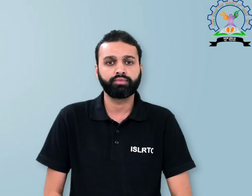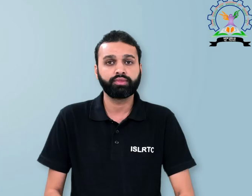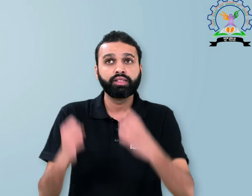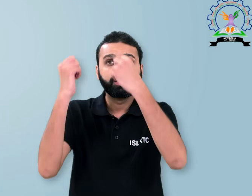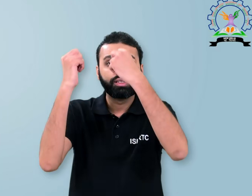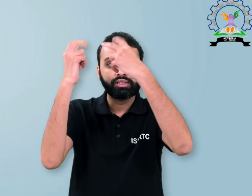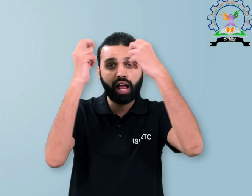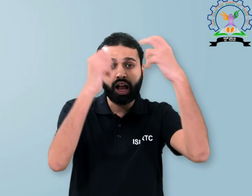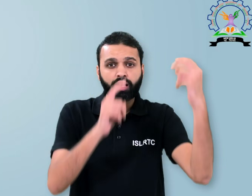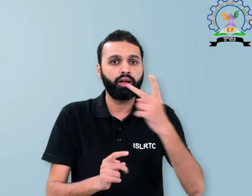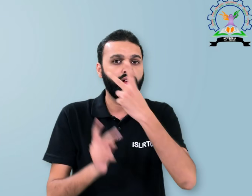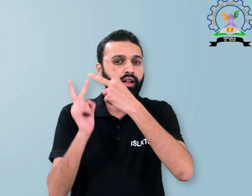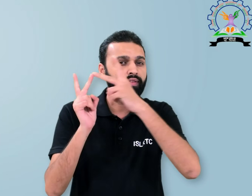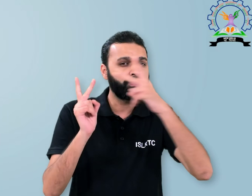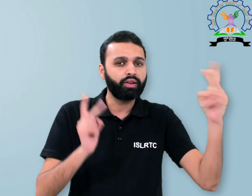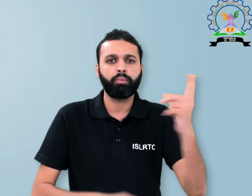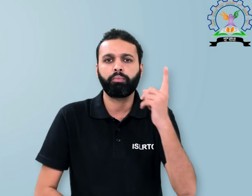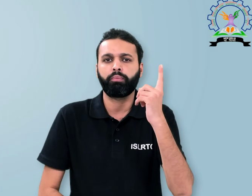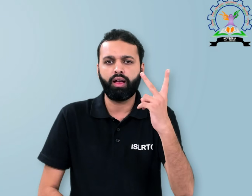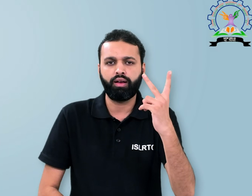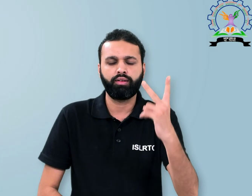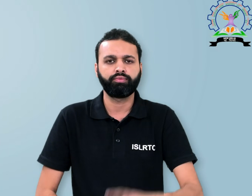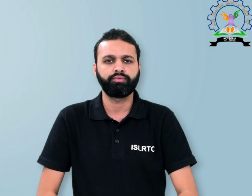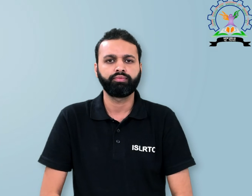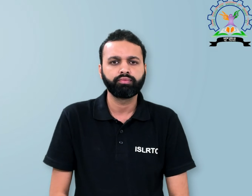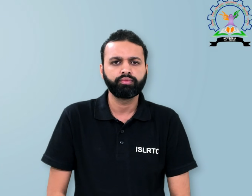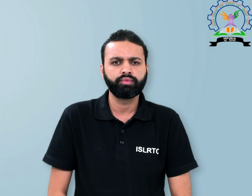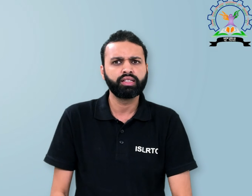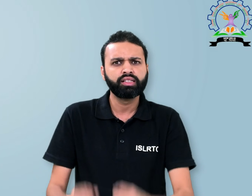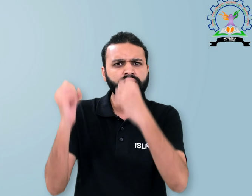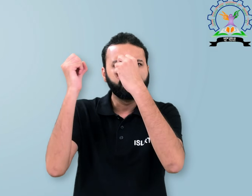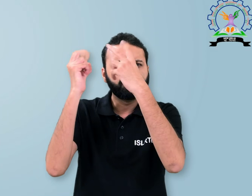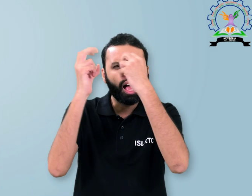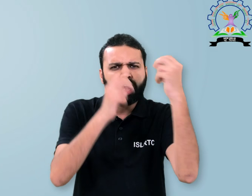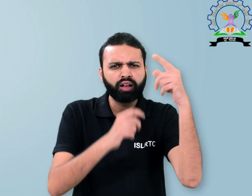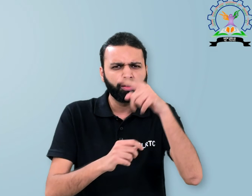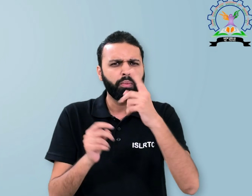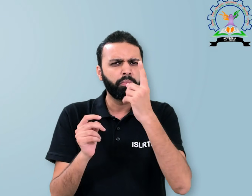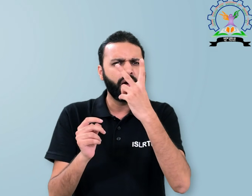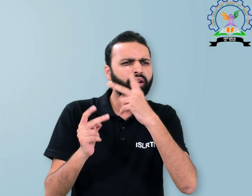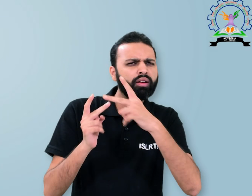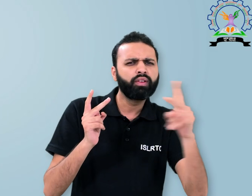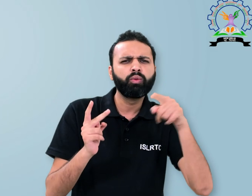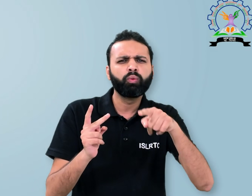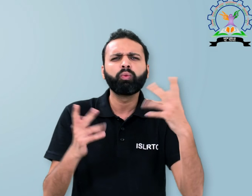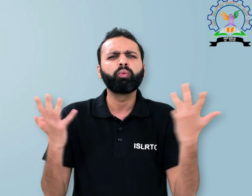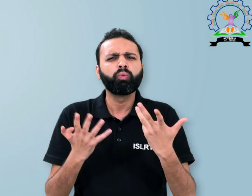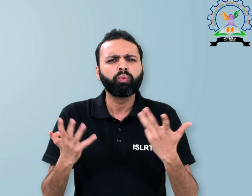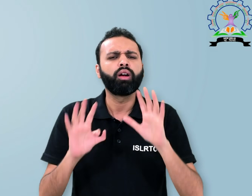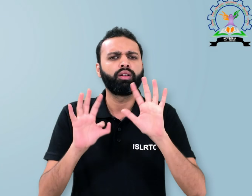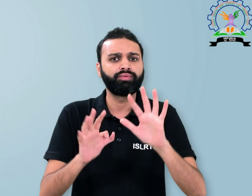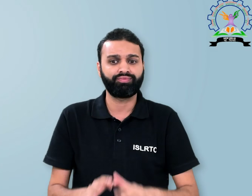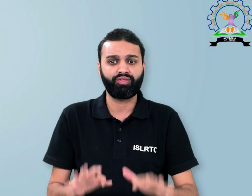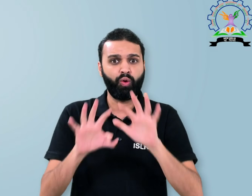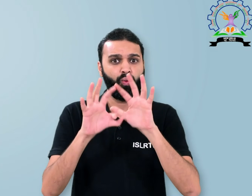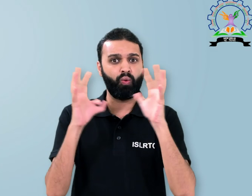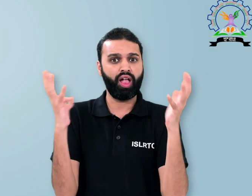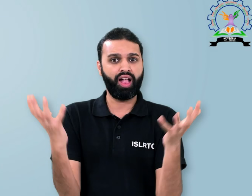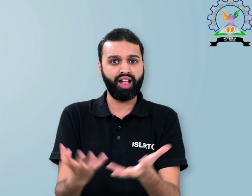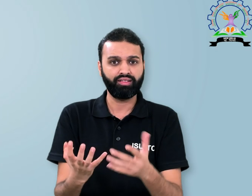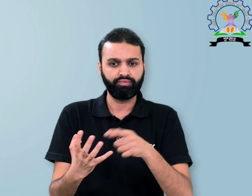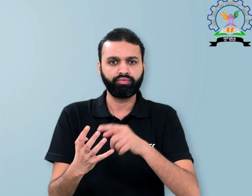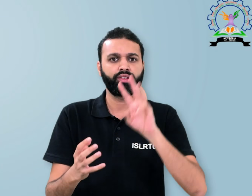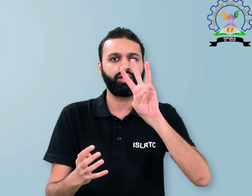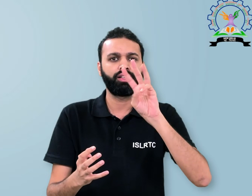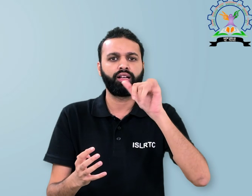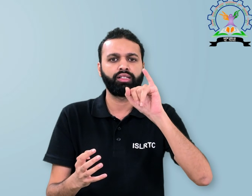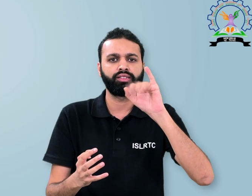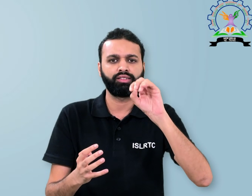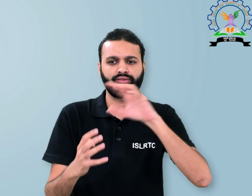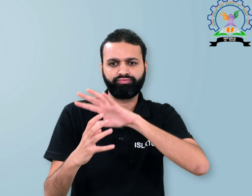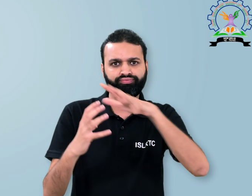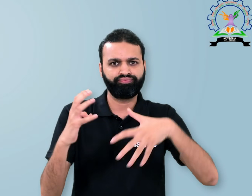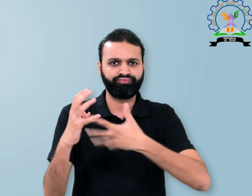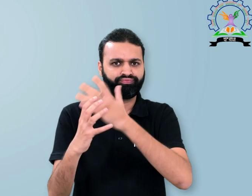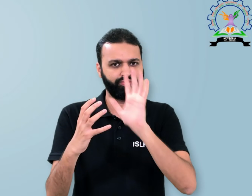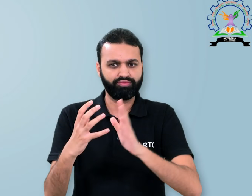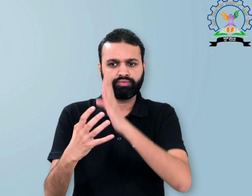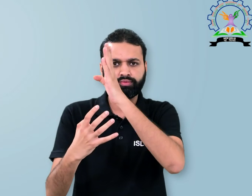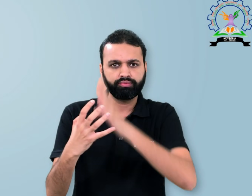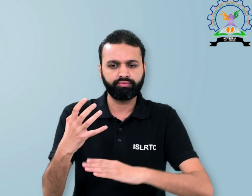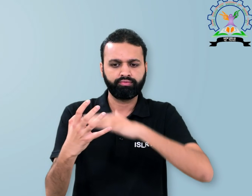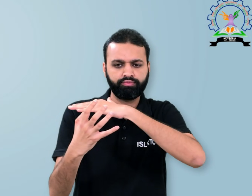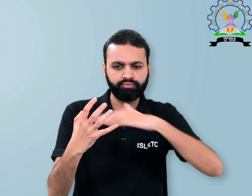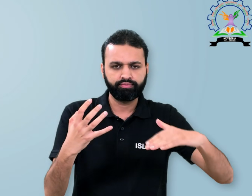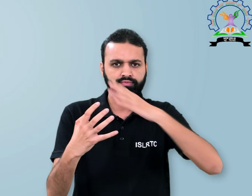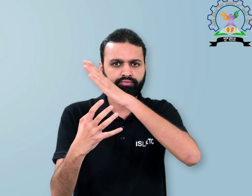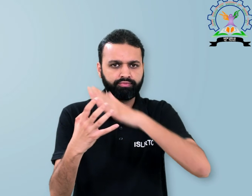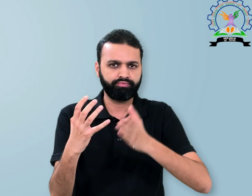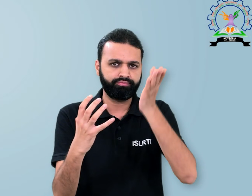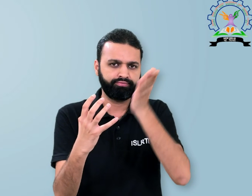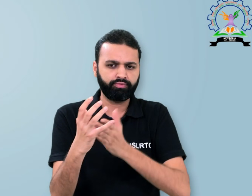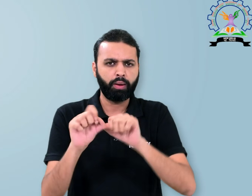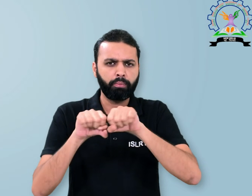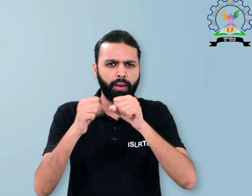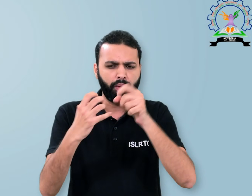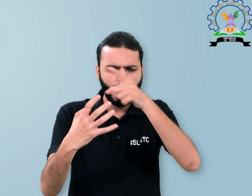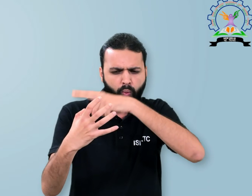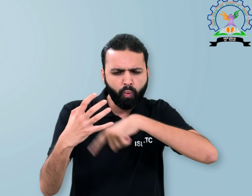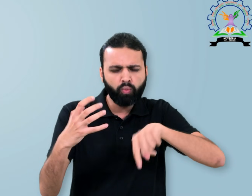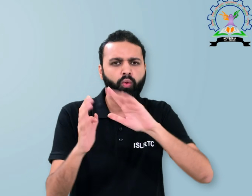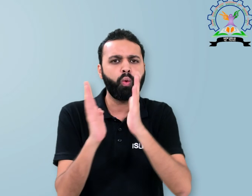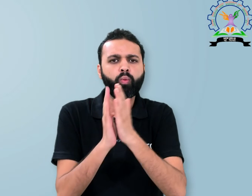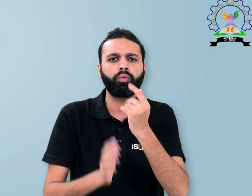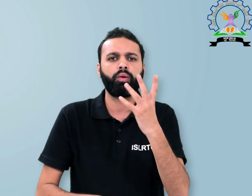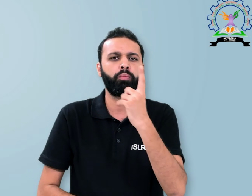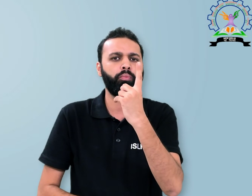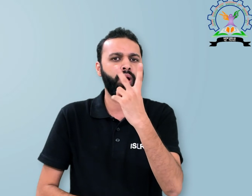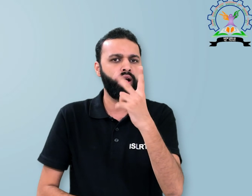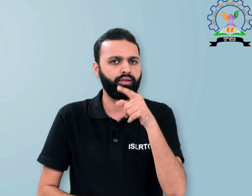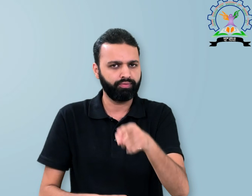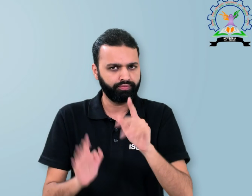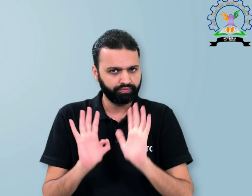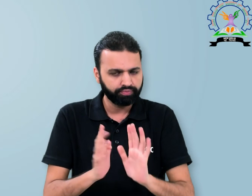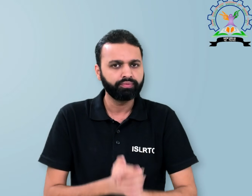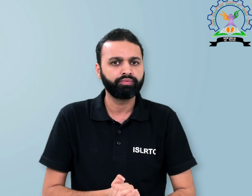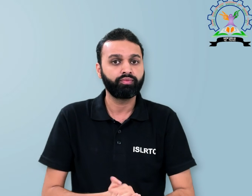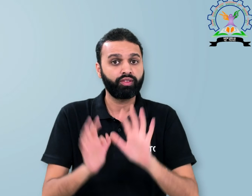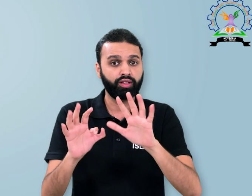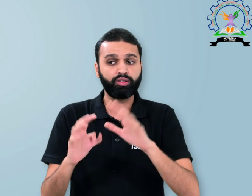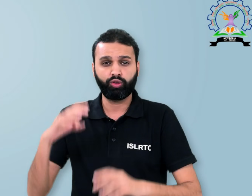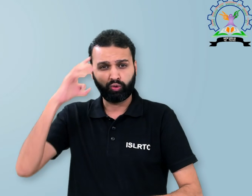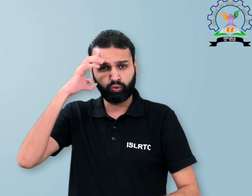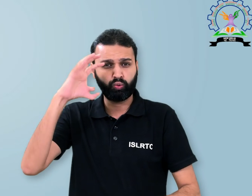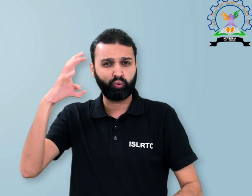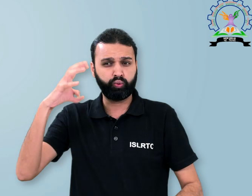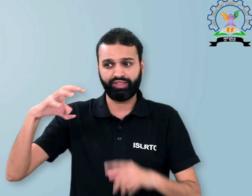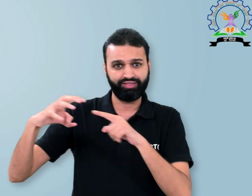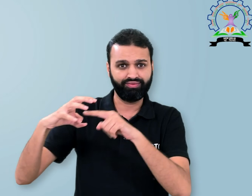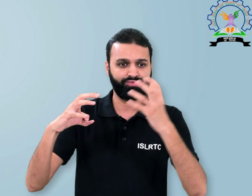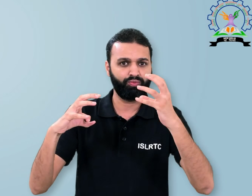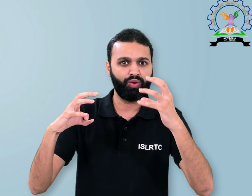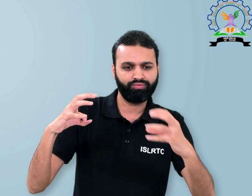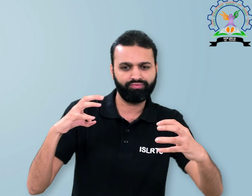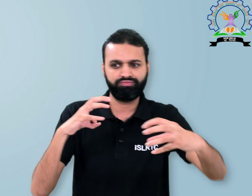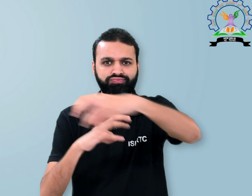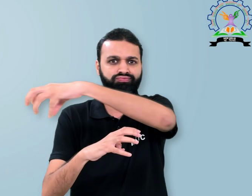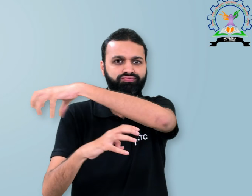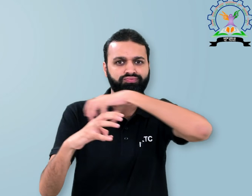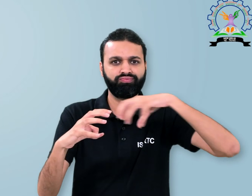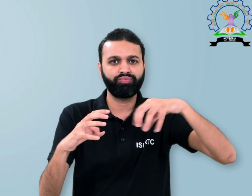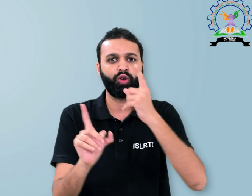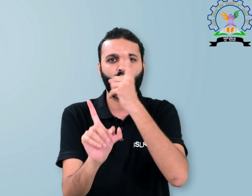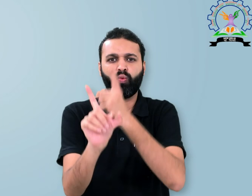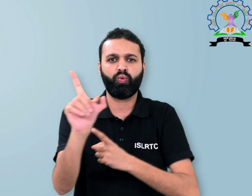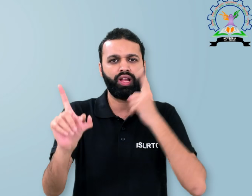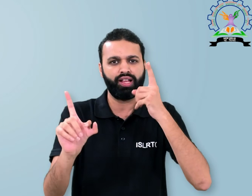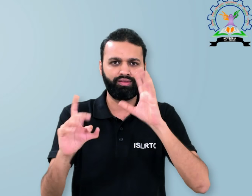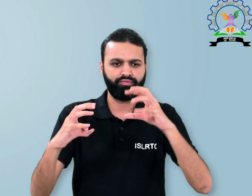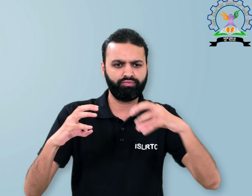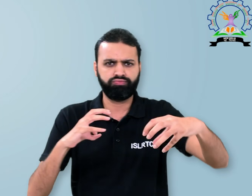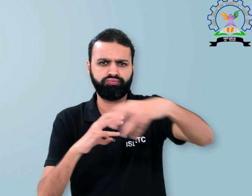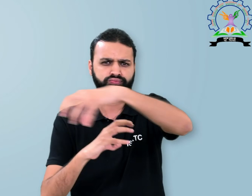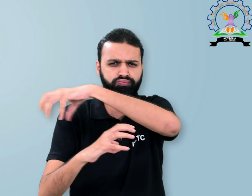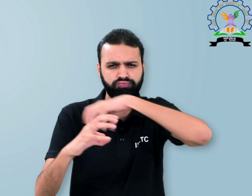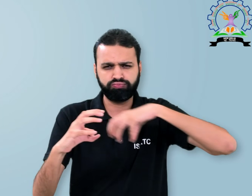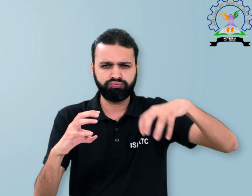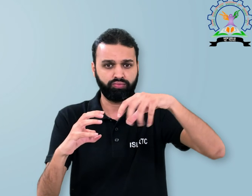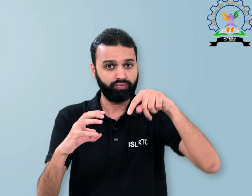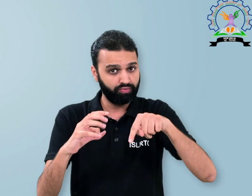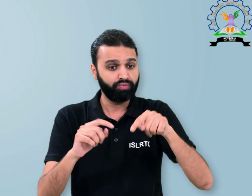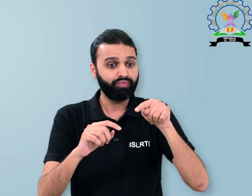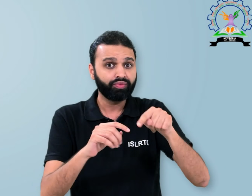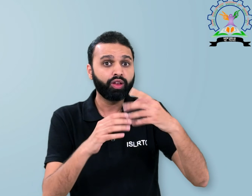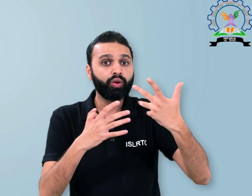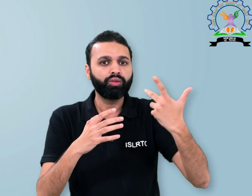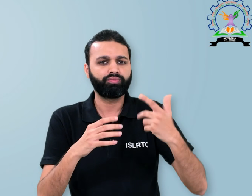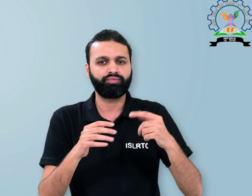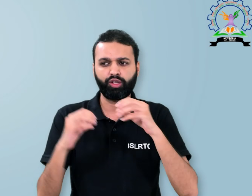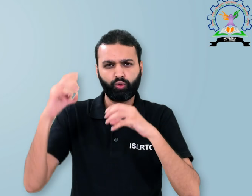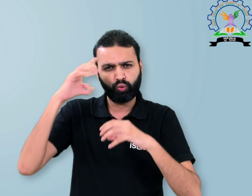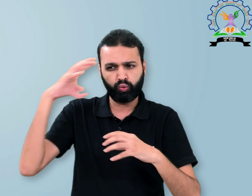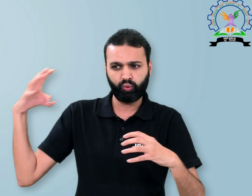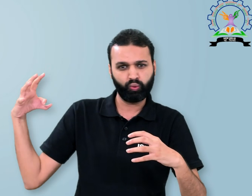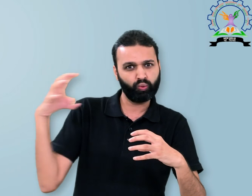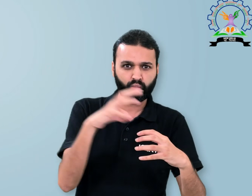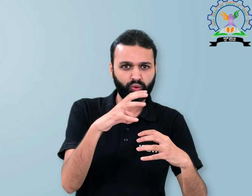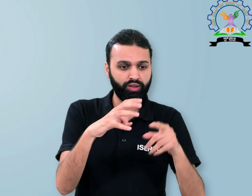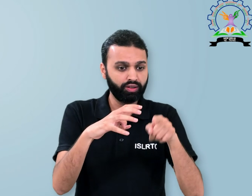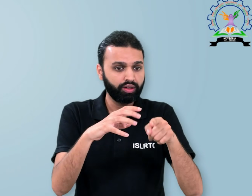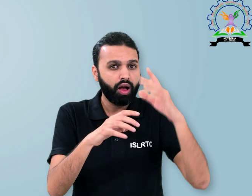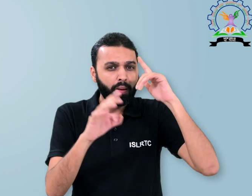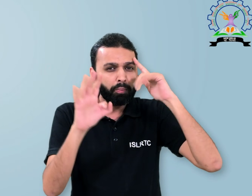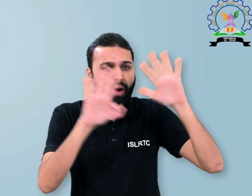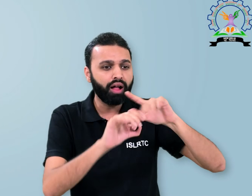Zodiac Sign In astrology, a zodiac sign refers to one of 12 specific constellations of the zodiac that the sun passes through in a year.